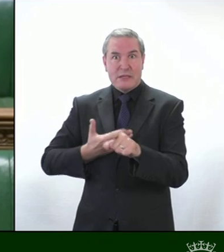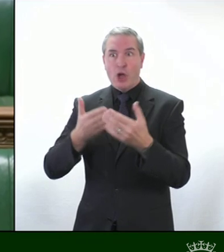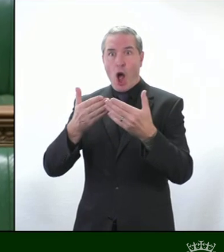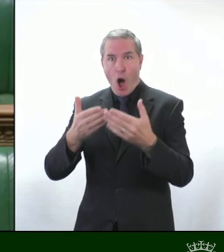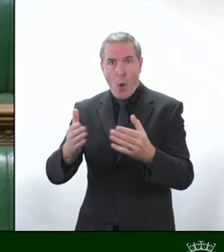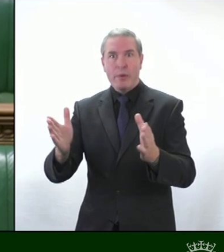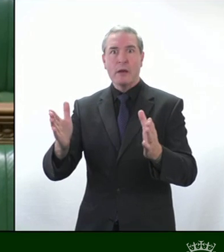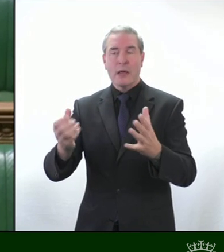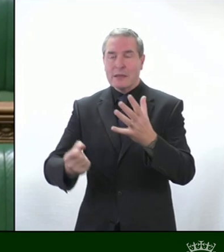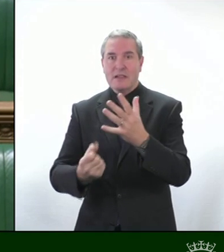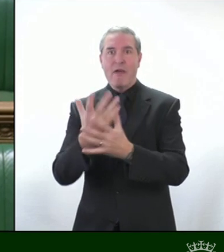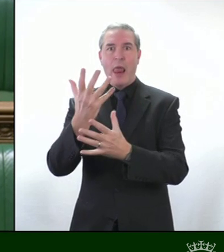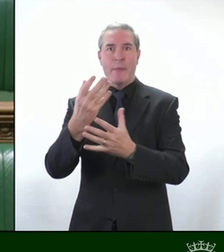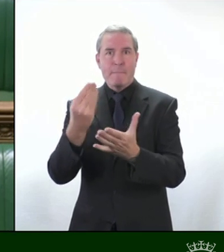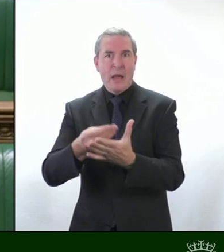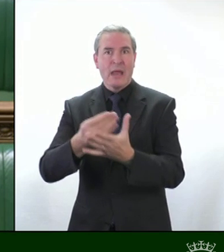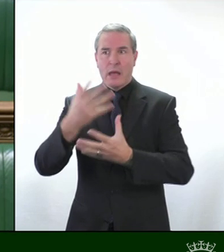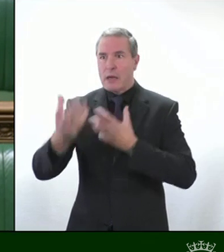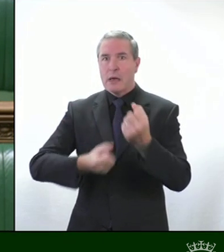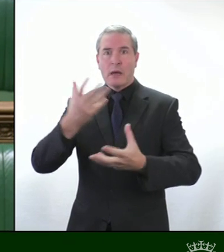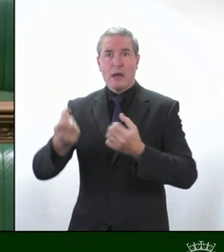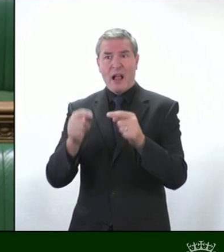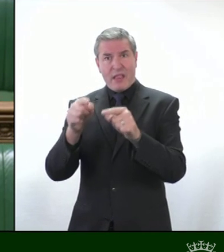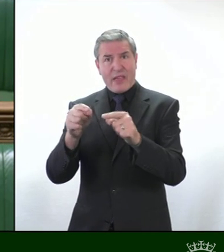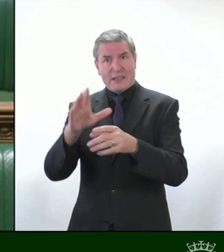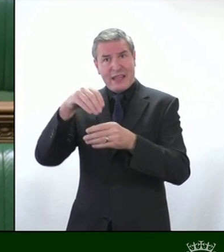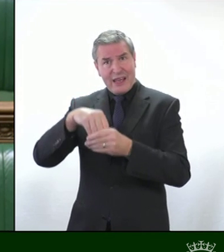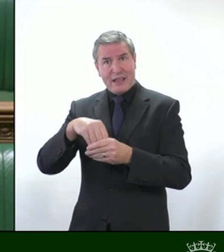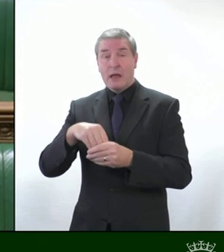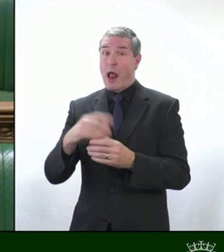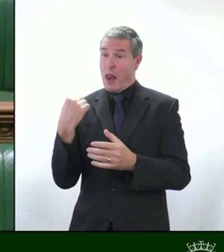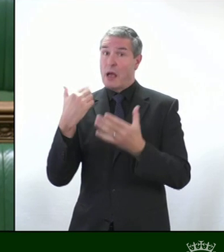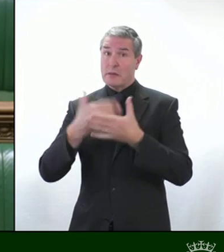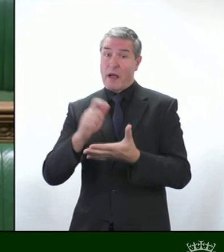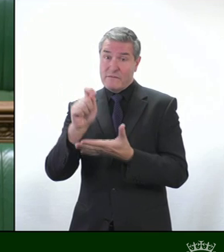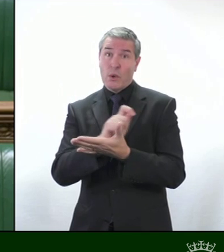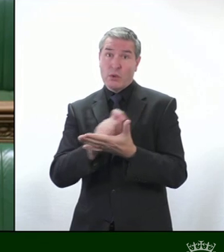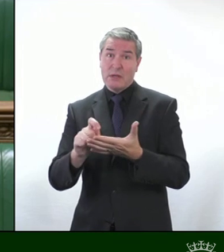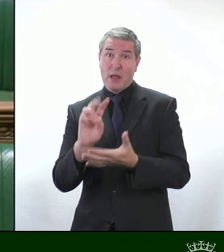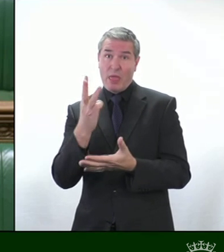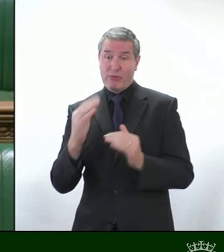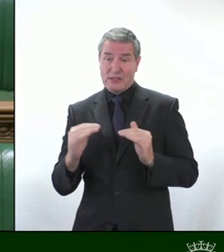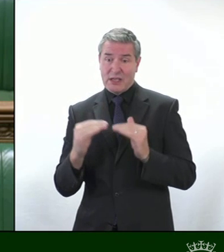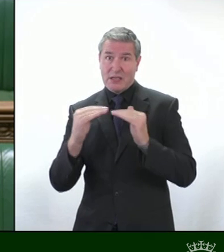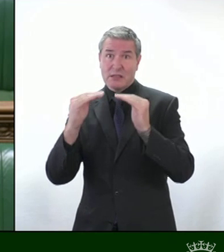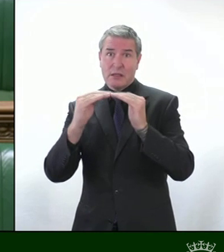We want businesses to open up again, and that is the nature of the package that was voted for last night, which I think was quite right.